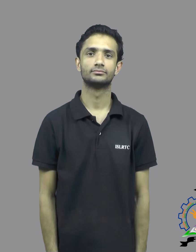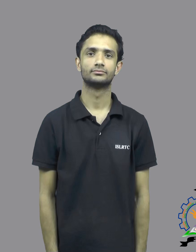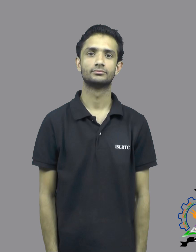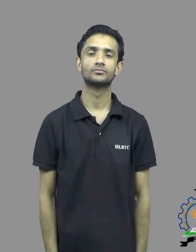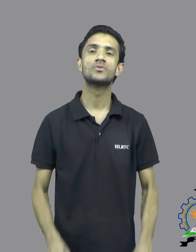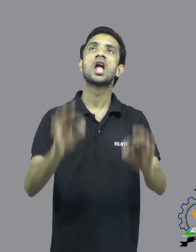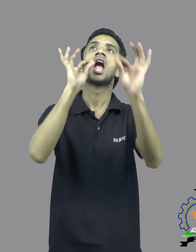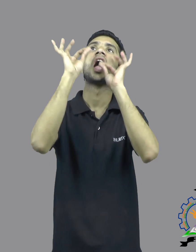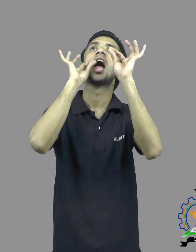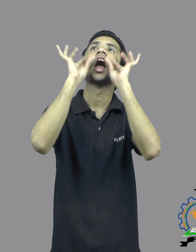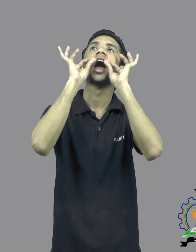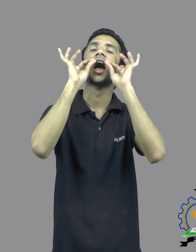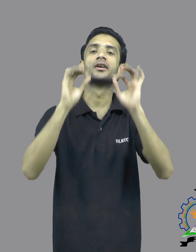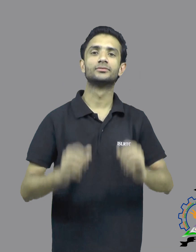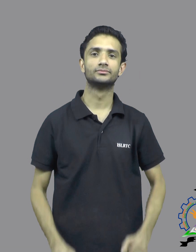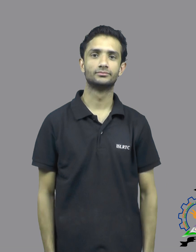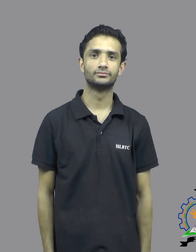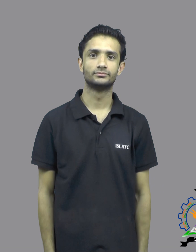Gutka